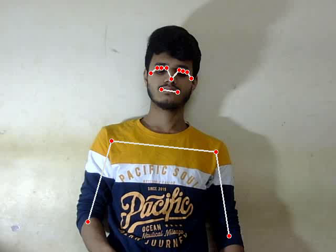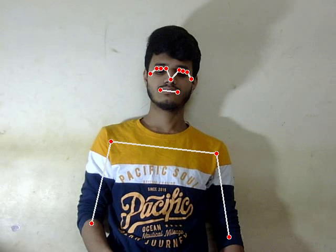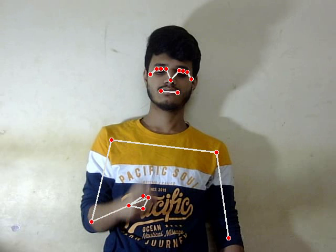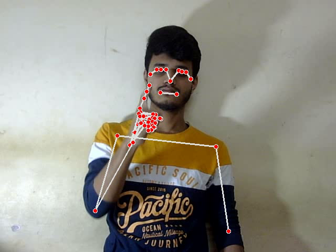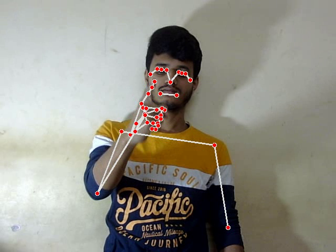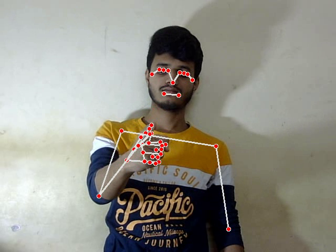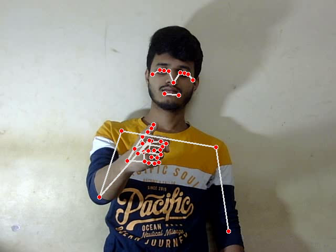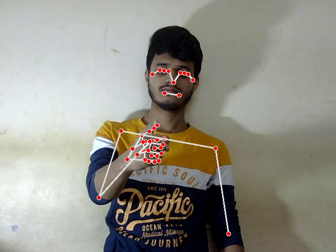you